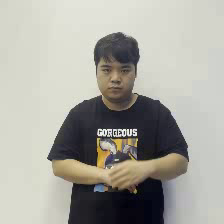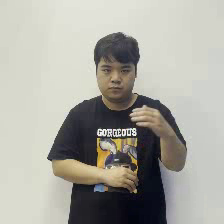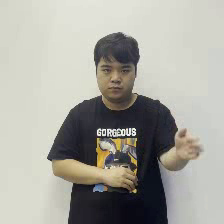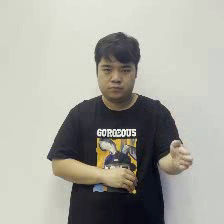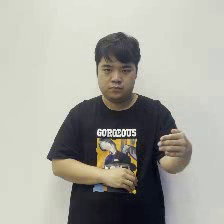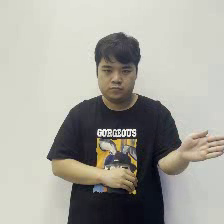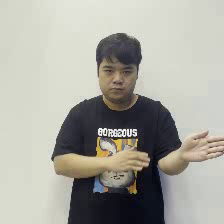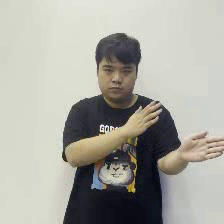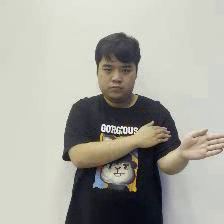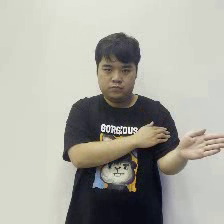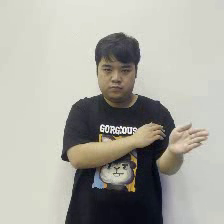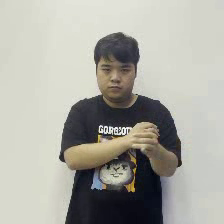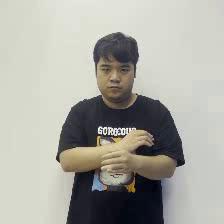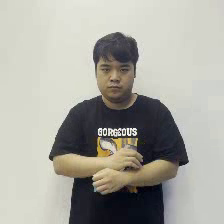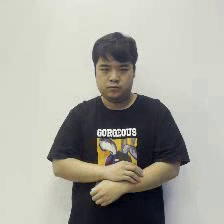Rẽ trái